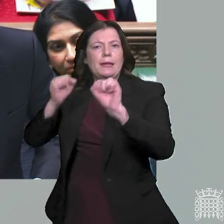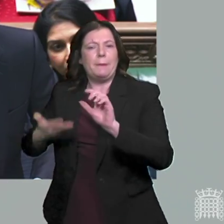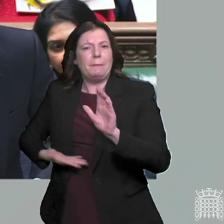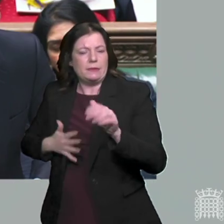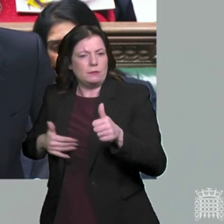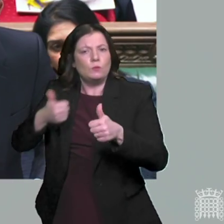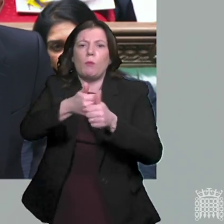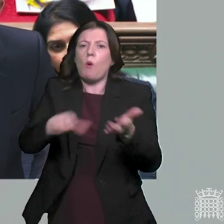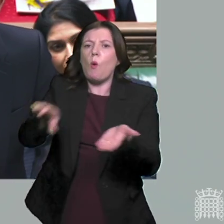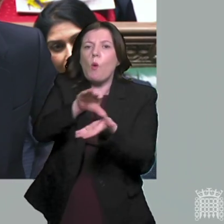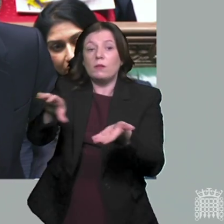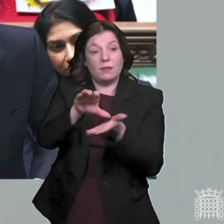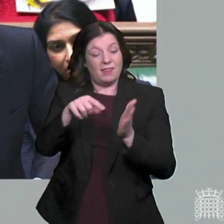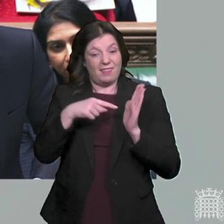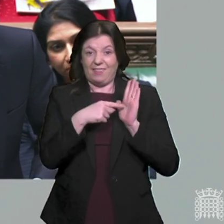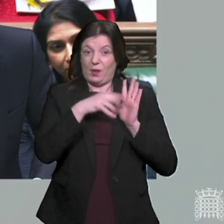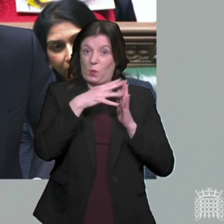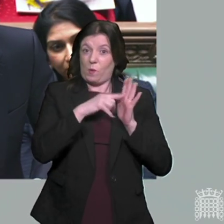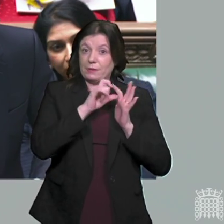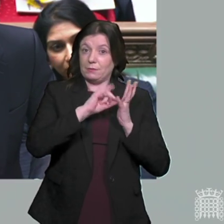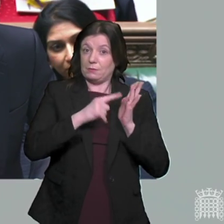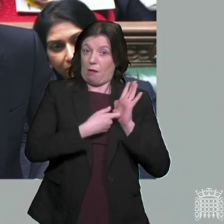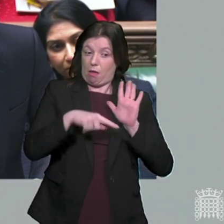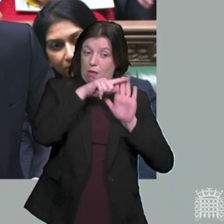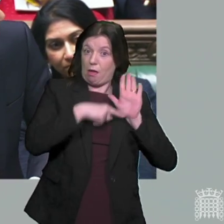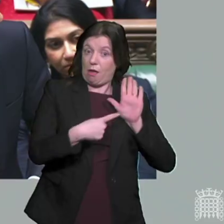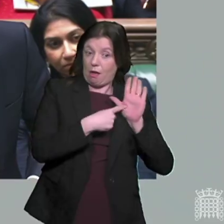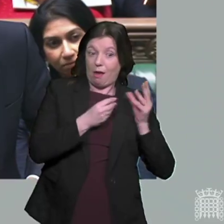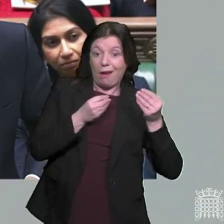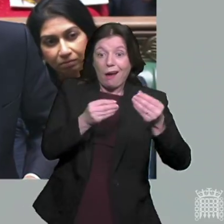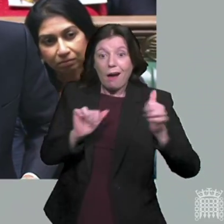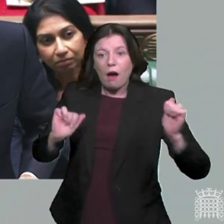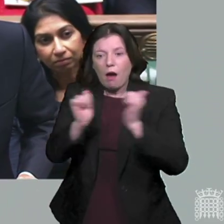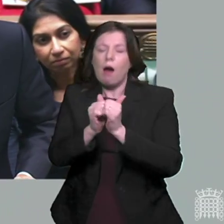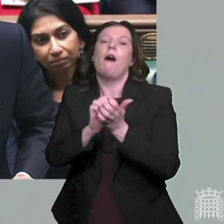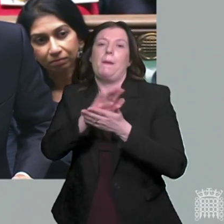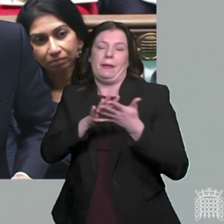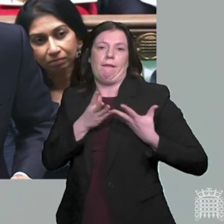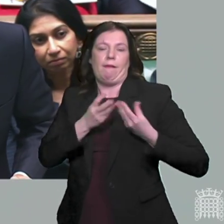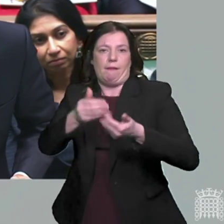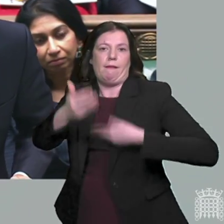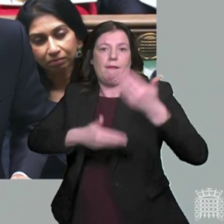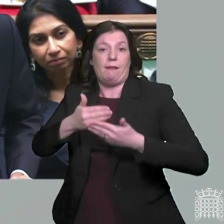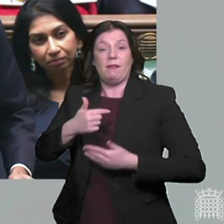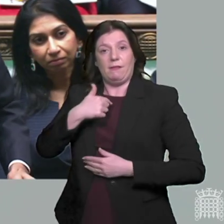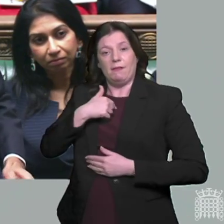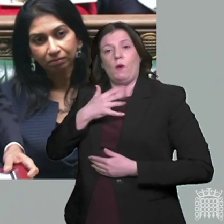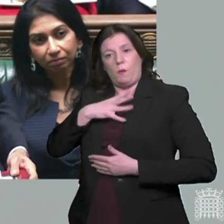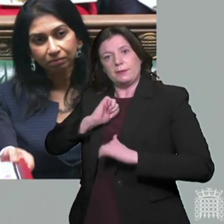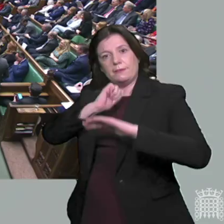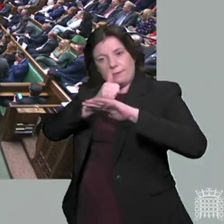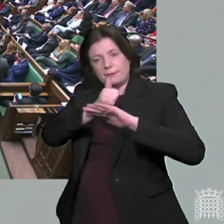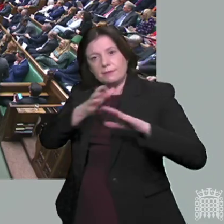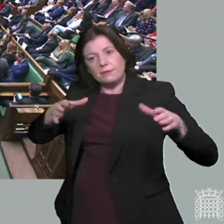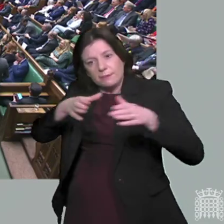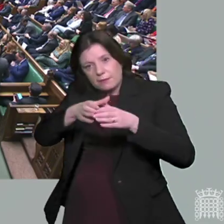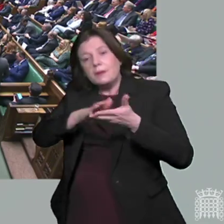This agreement will unlock that investment, but, critically, a step on that journey is to have a reformed Executive, something I know everyone in this House would like to see.